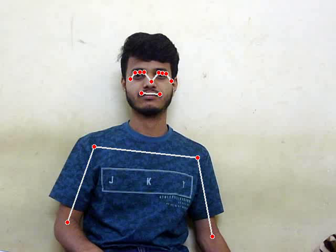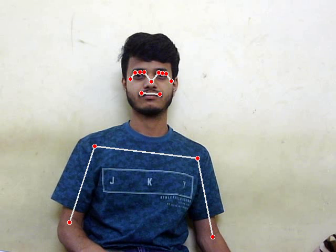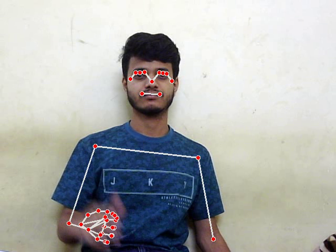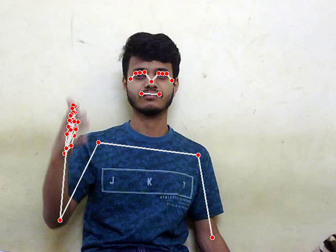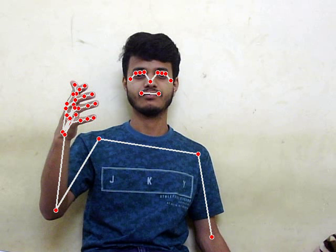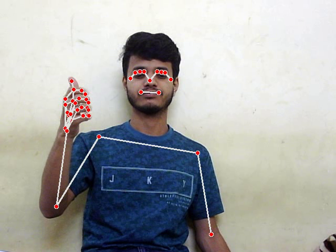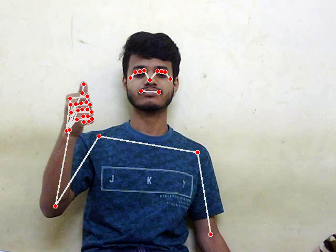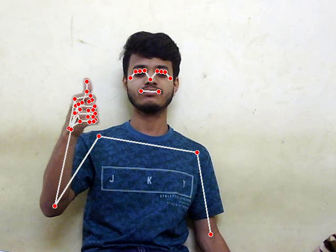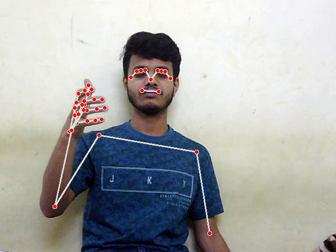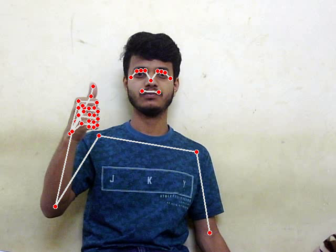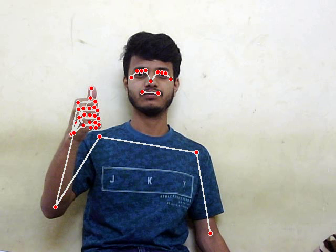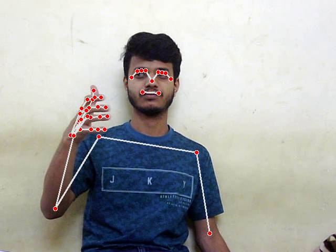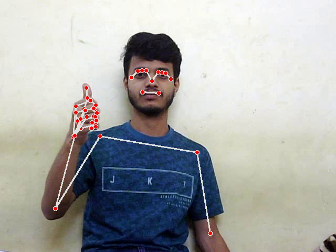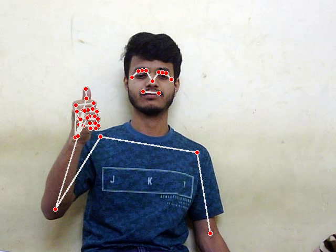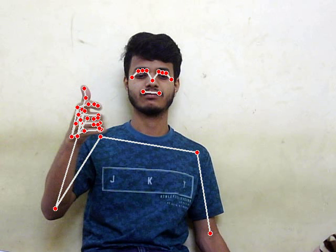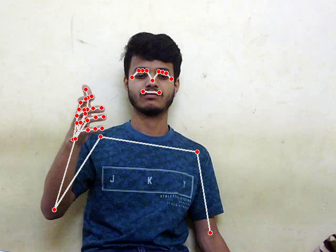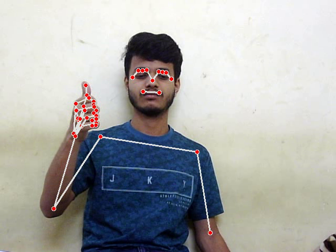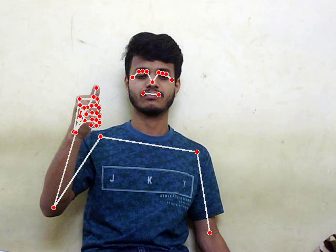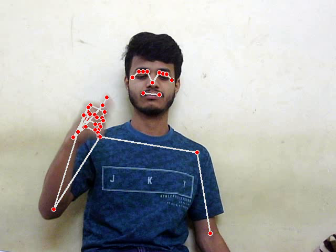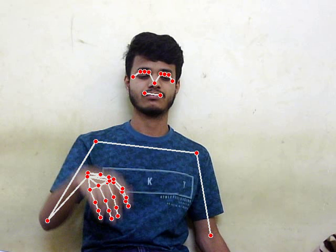milk